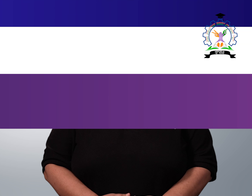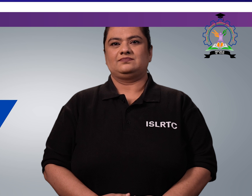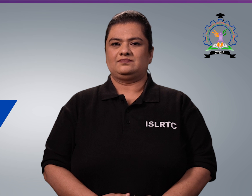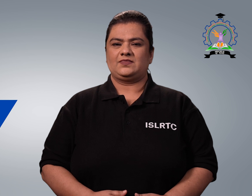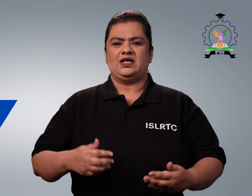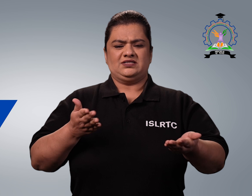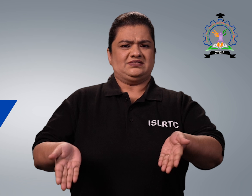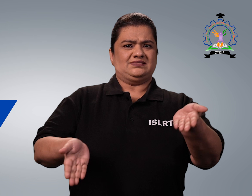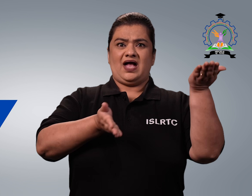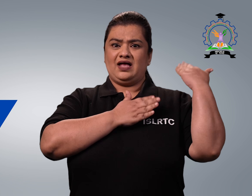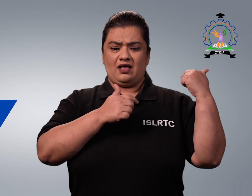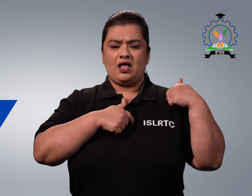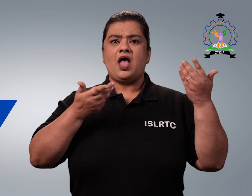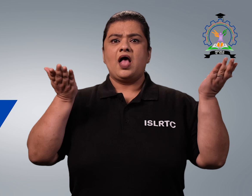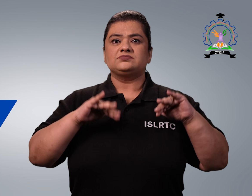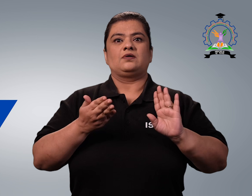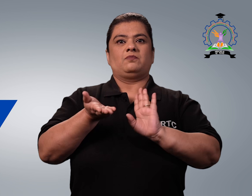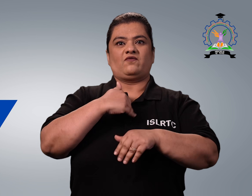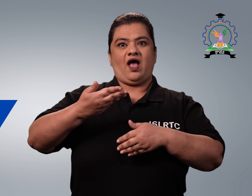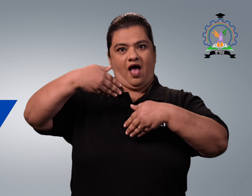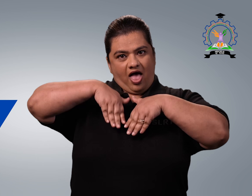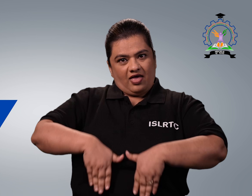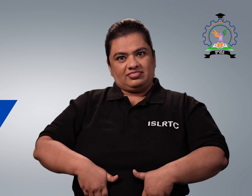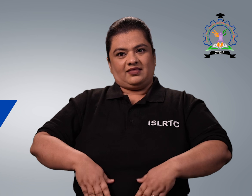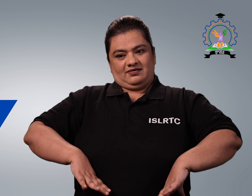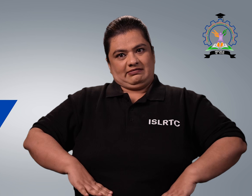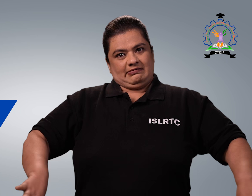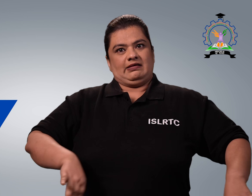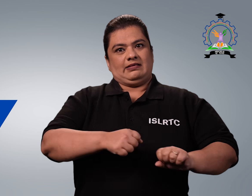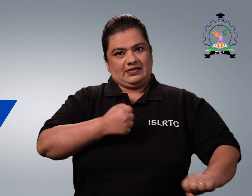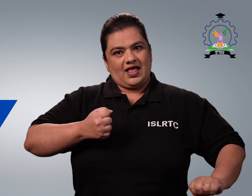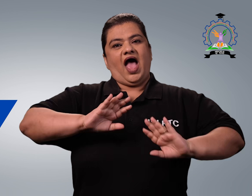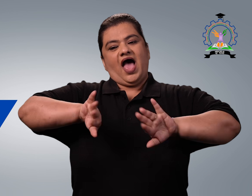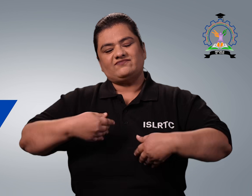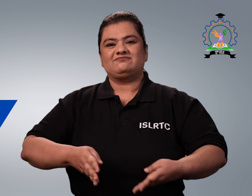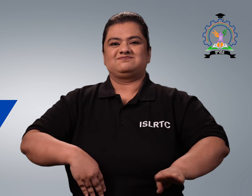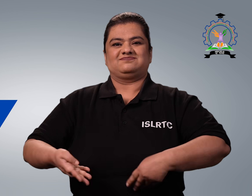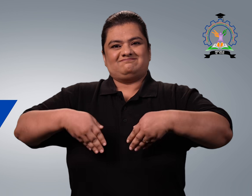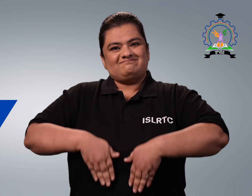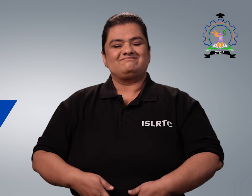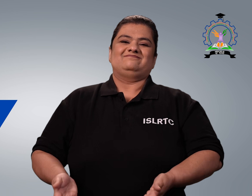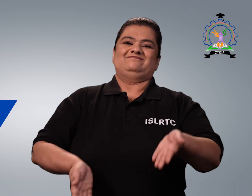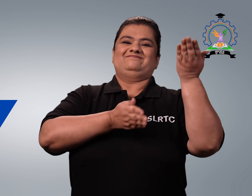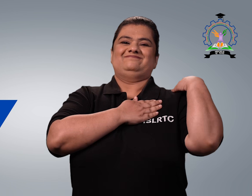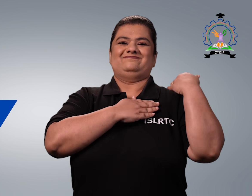It is a long, fitted skirt like garment on which the saree is draped, providing shape and support.